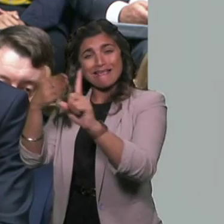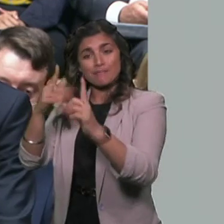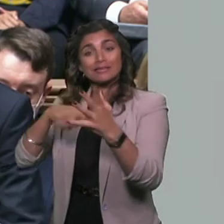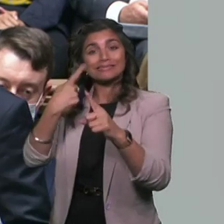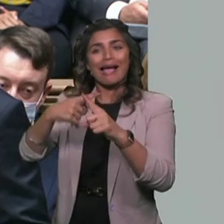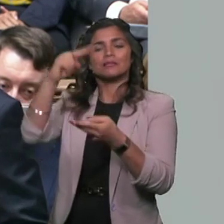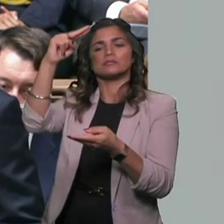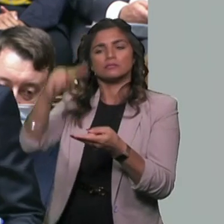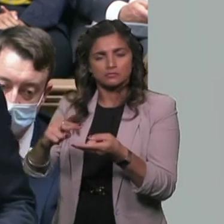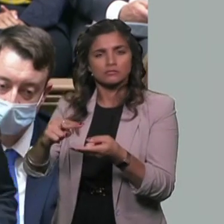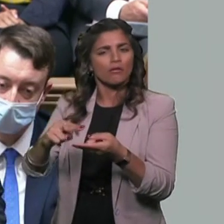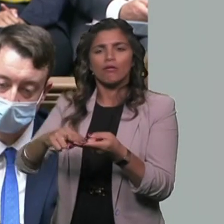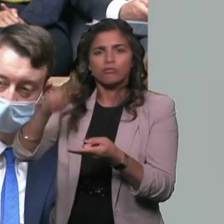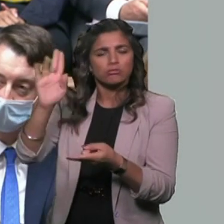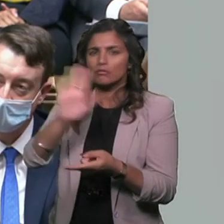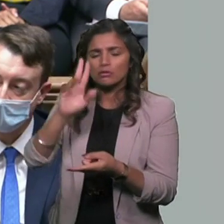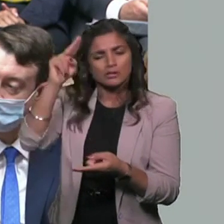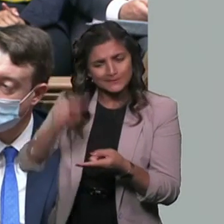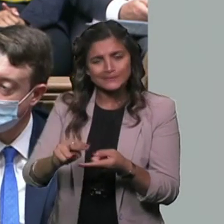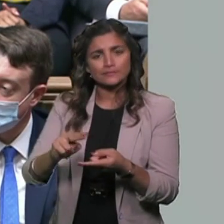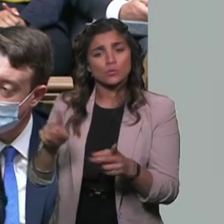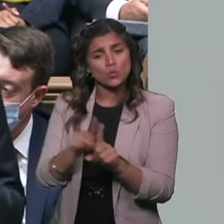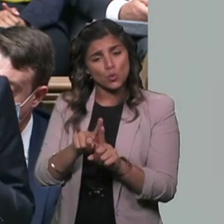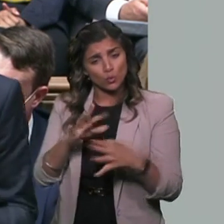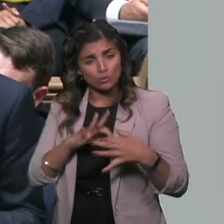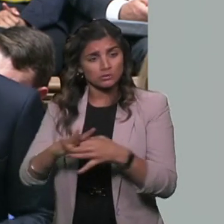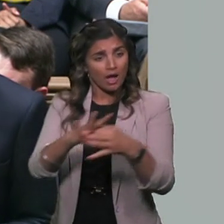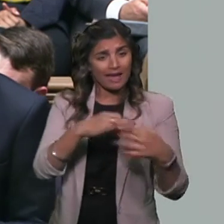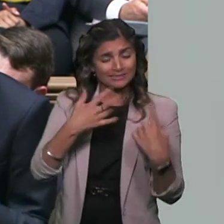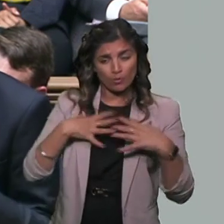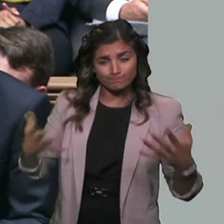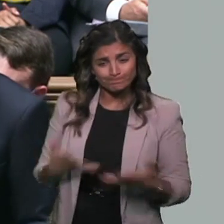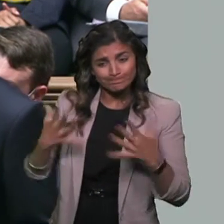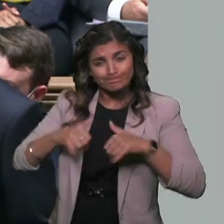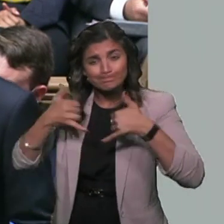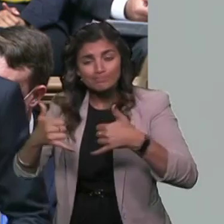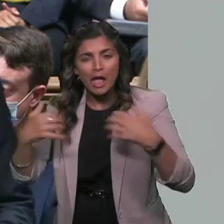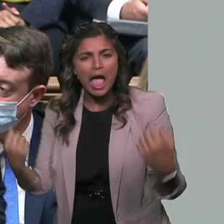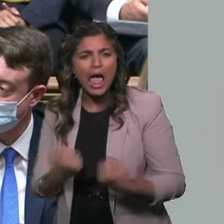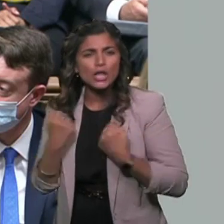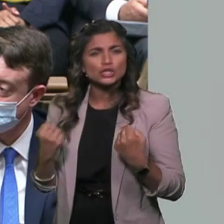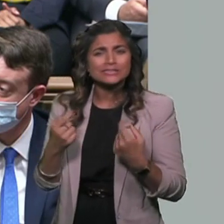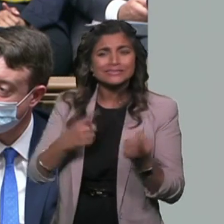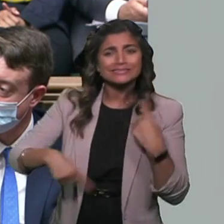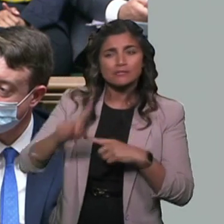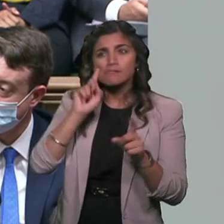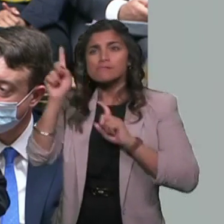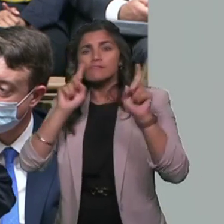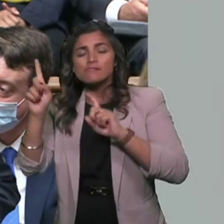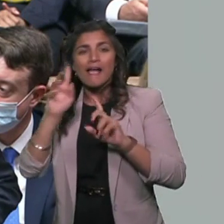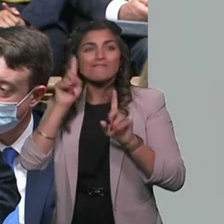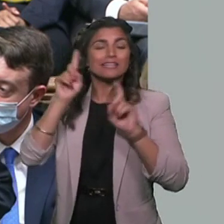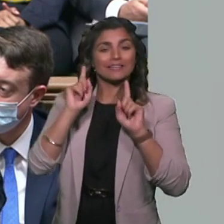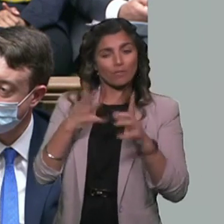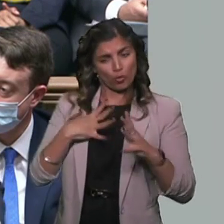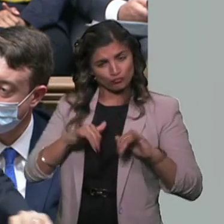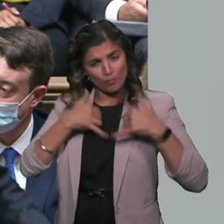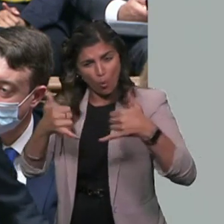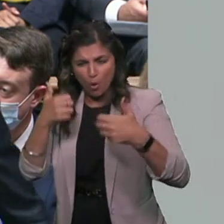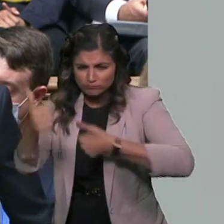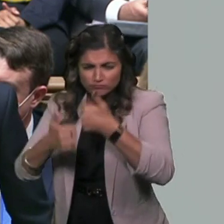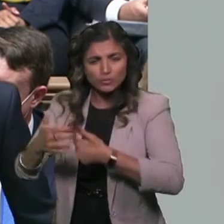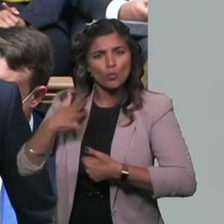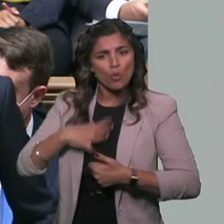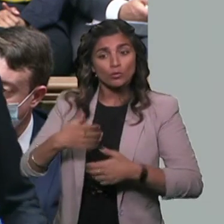I want this to be a society that rewards energy, ingenuity and inventiveness, a society that rewards work.